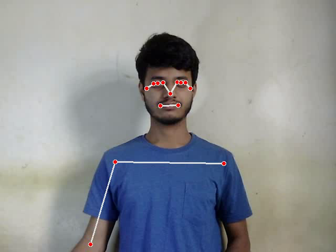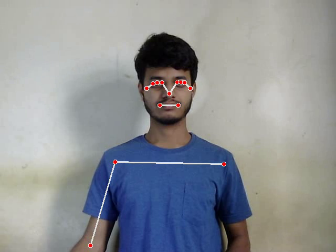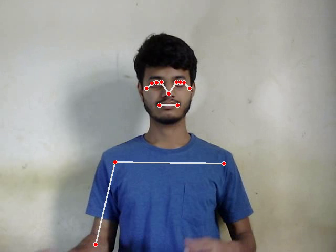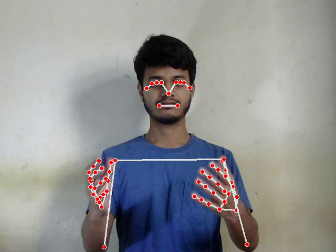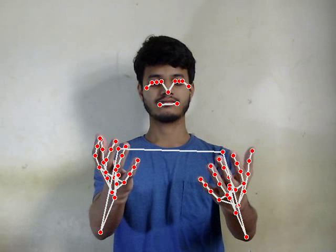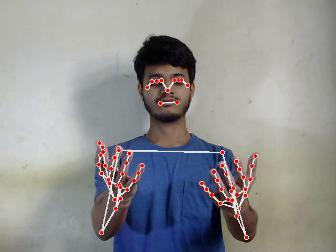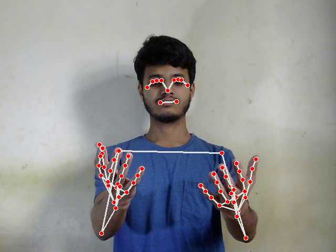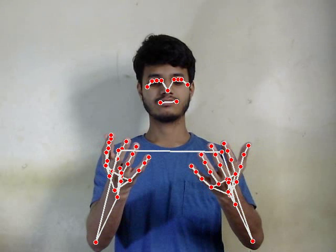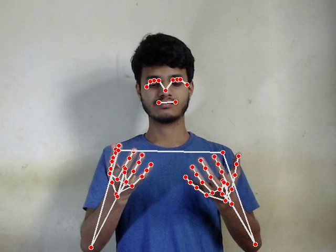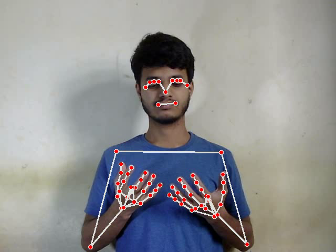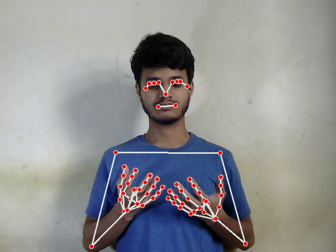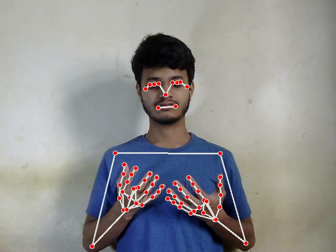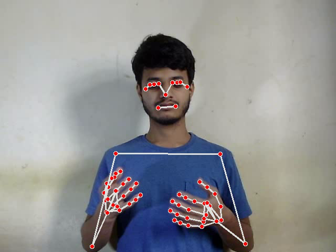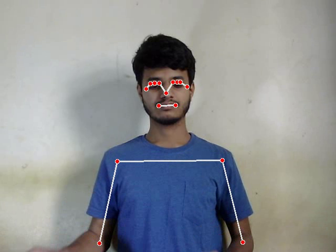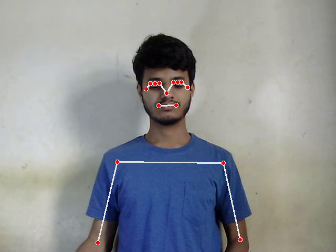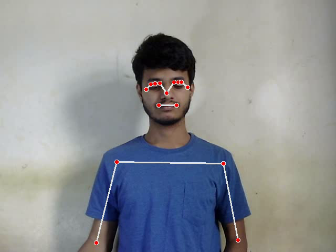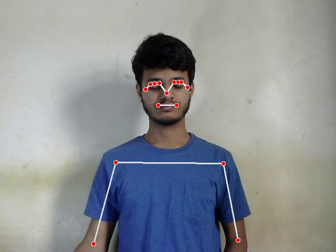want